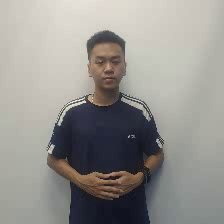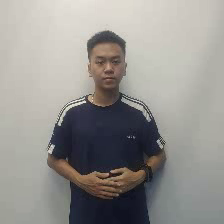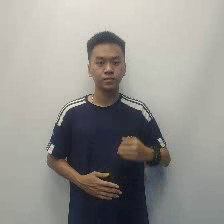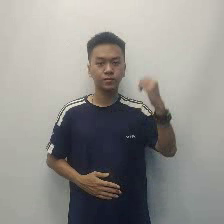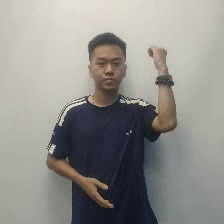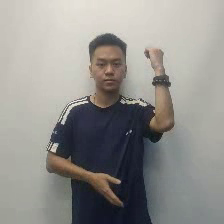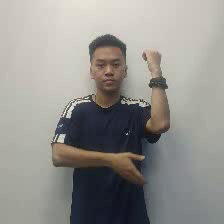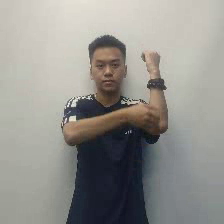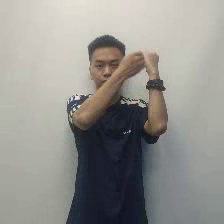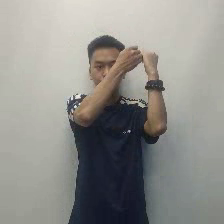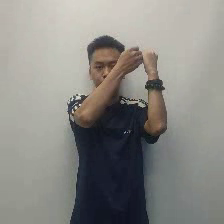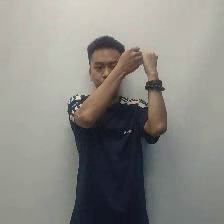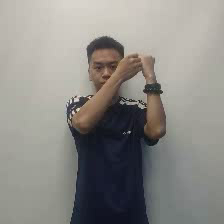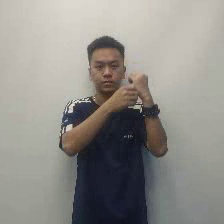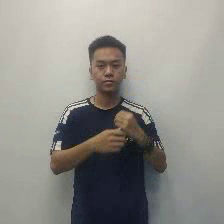Cứu